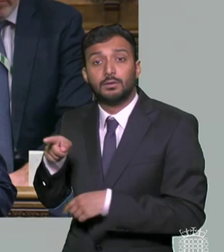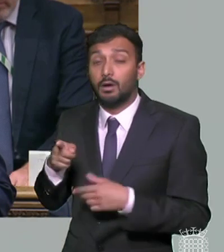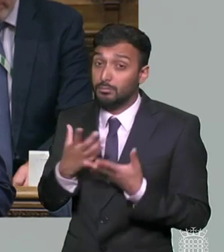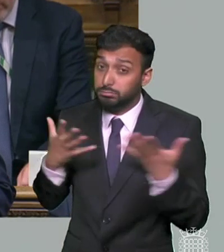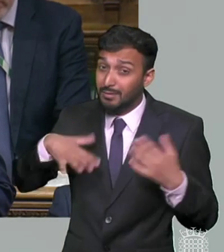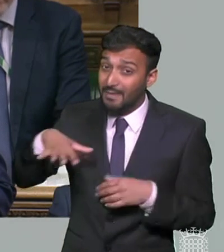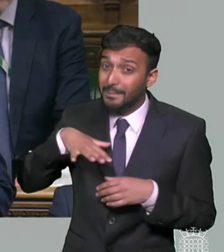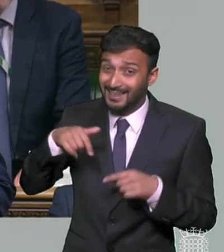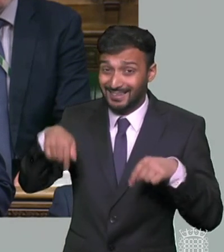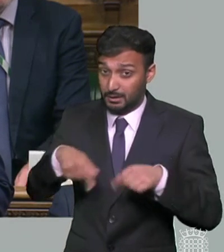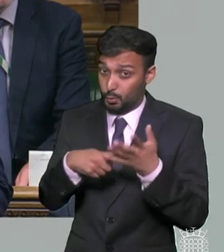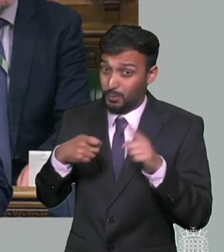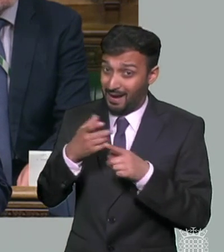many families in the UK who go through a similar experience every year.